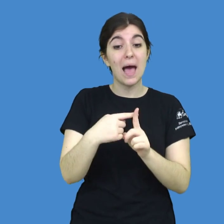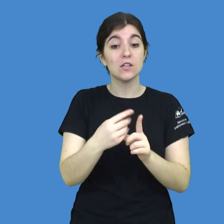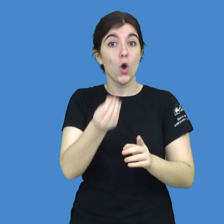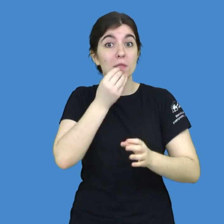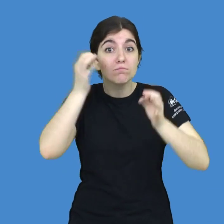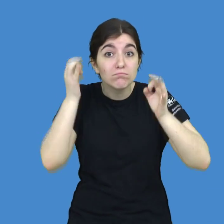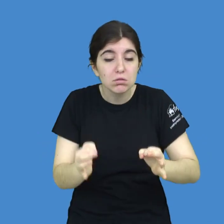comer